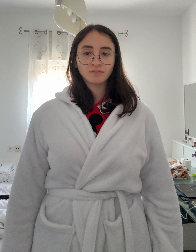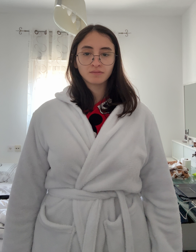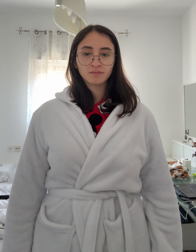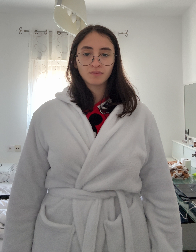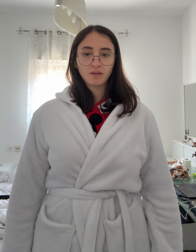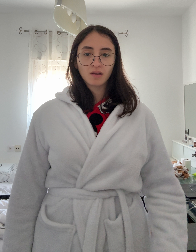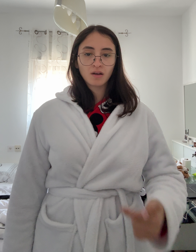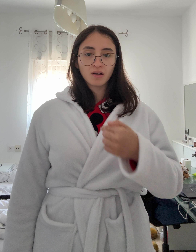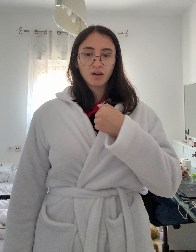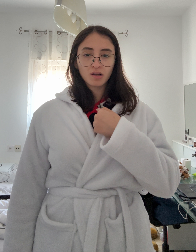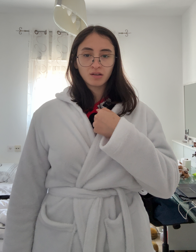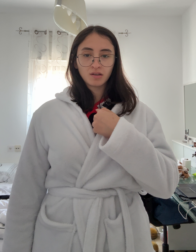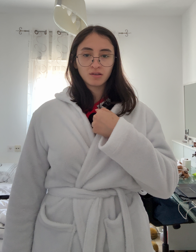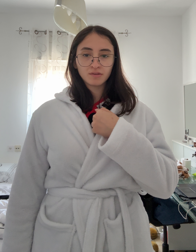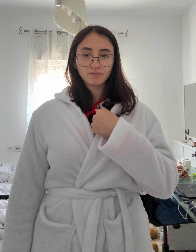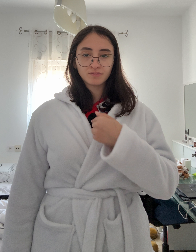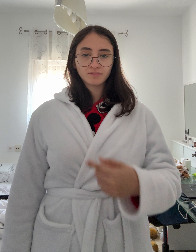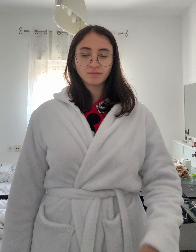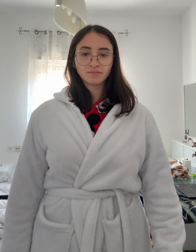אני